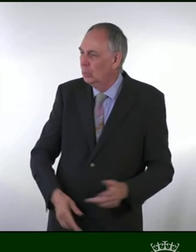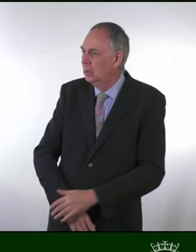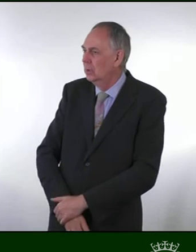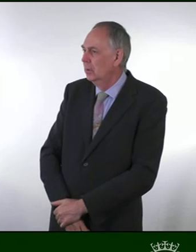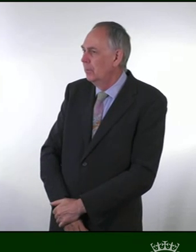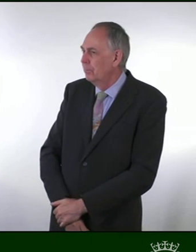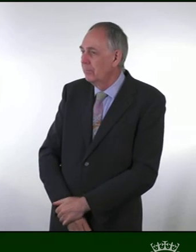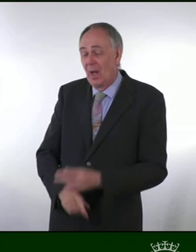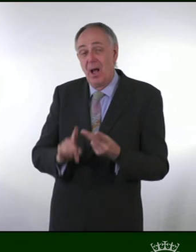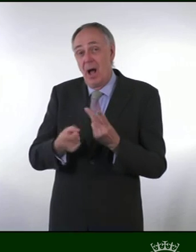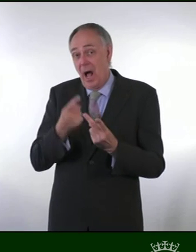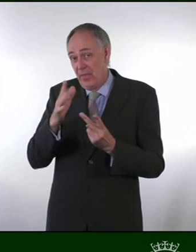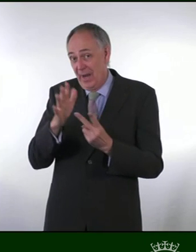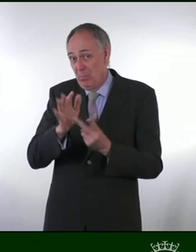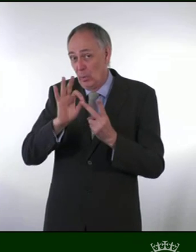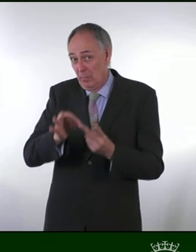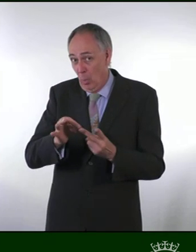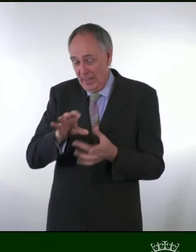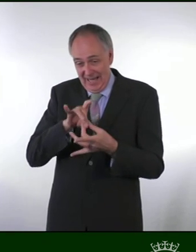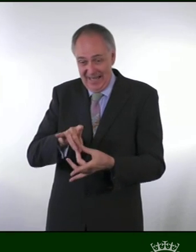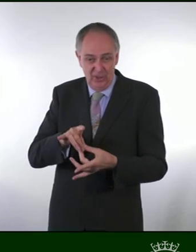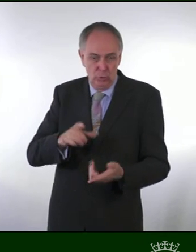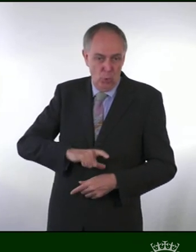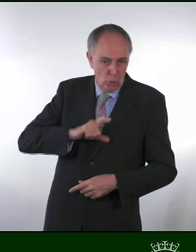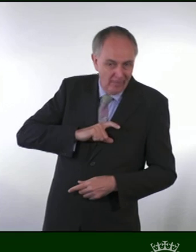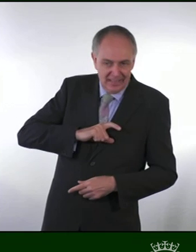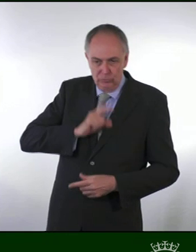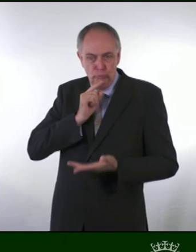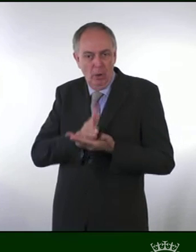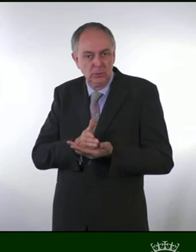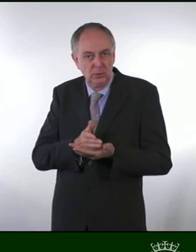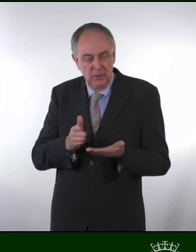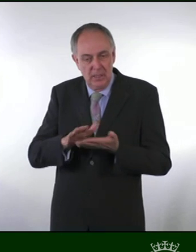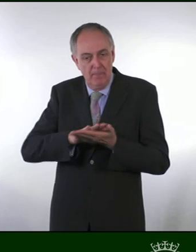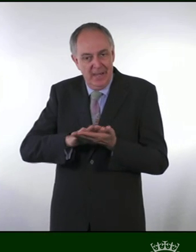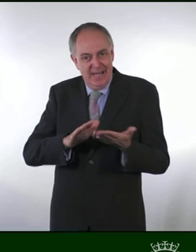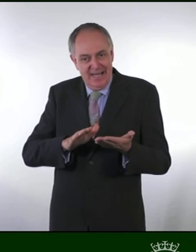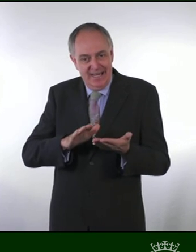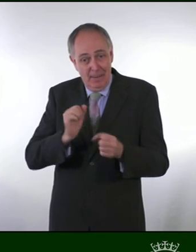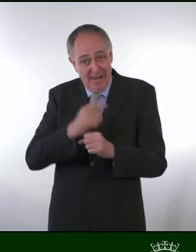Another critical issue on trust and confidence is transparency about decision making.